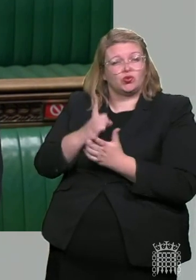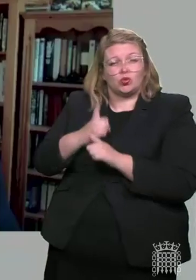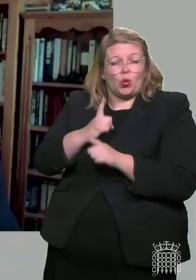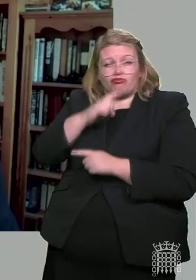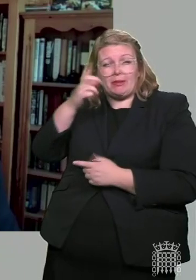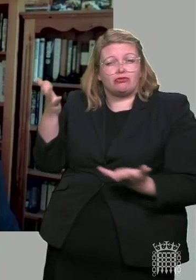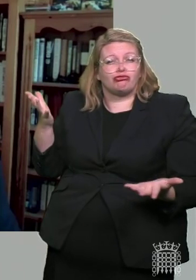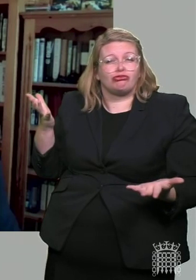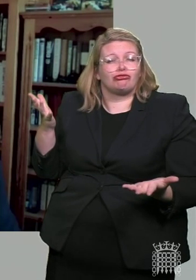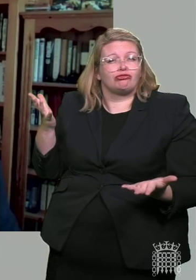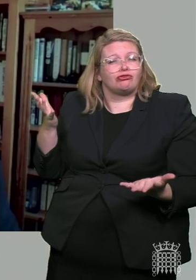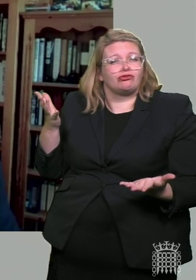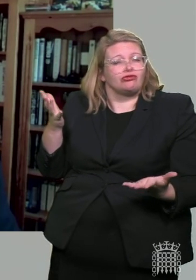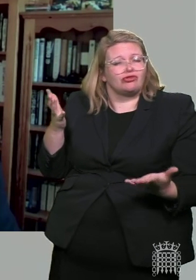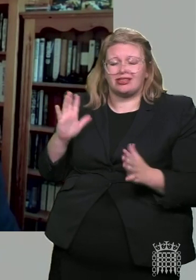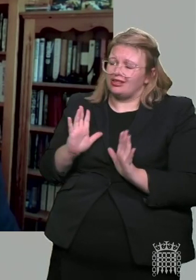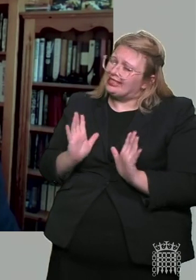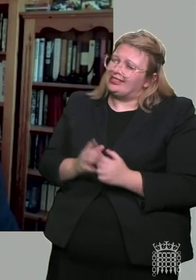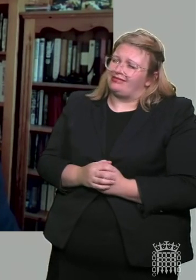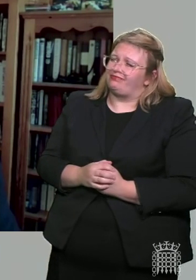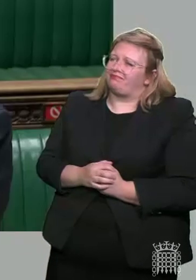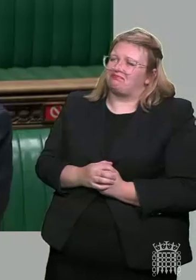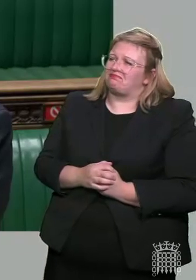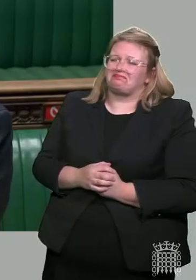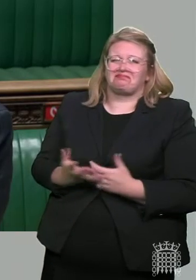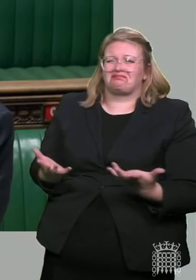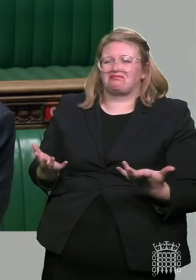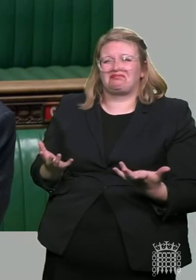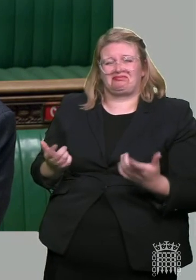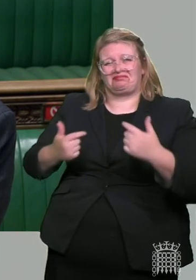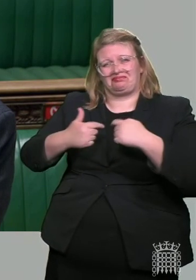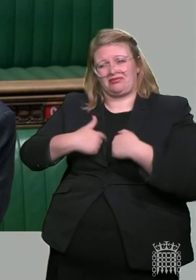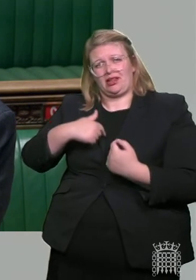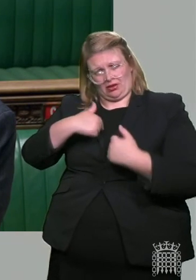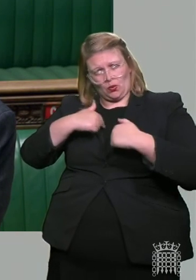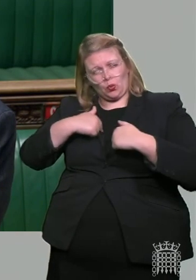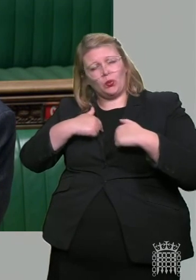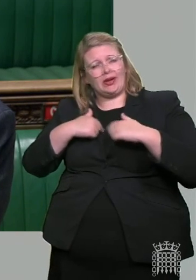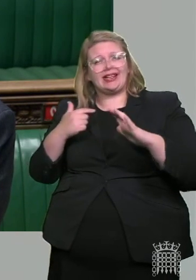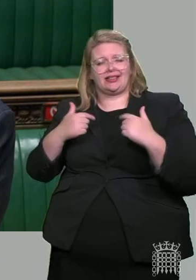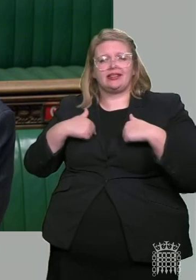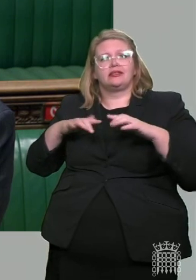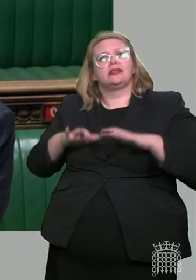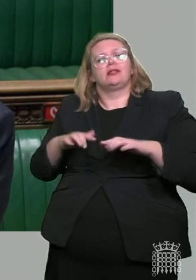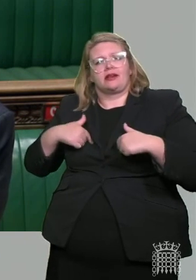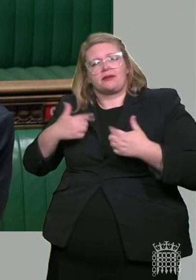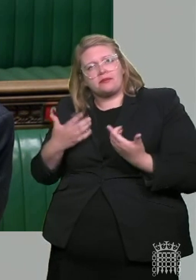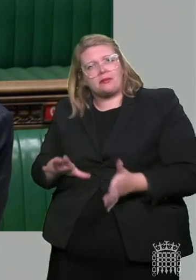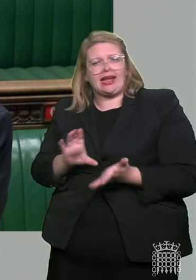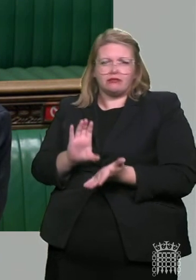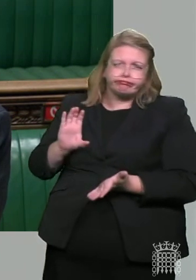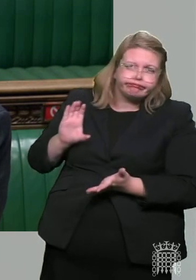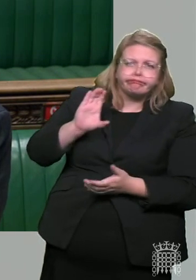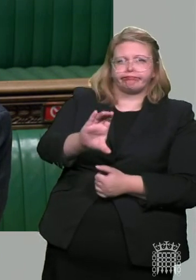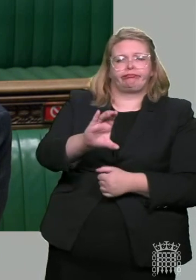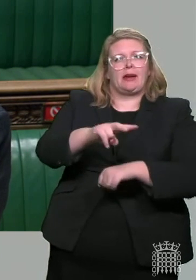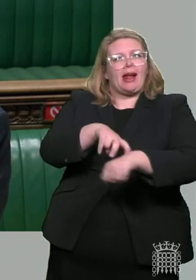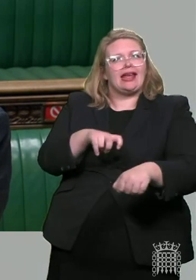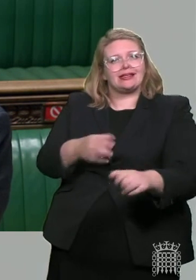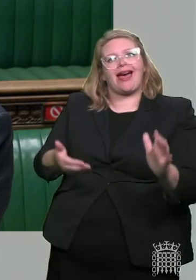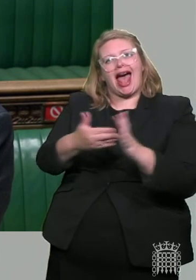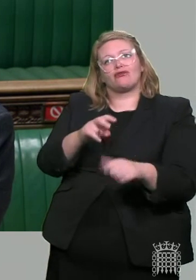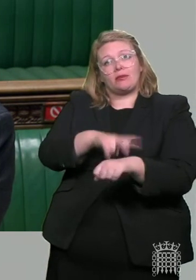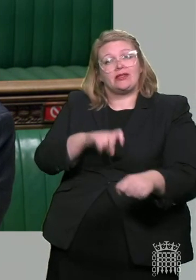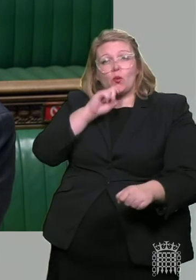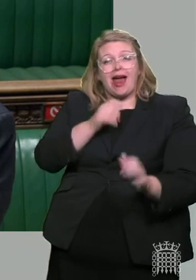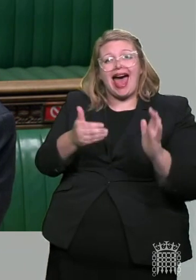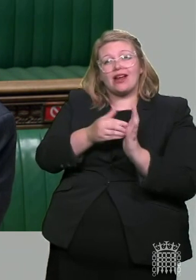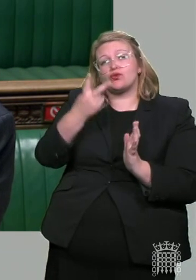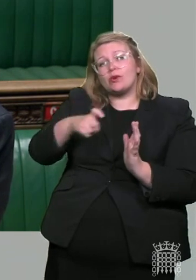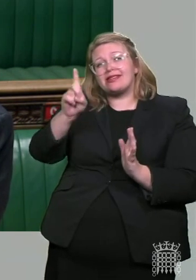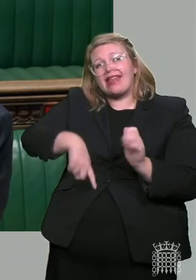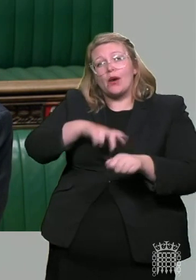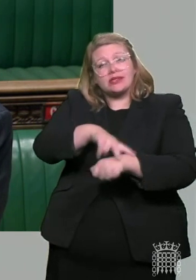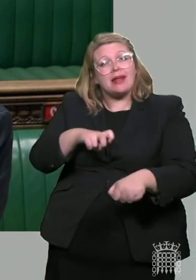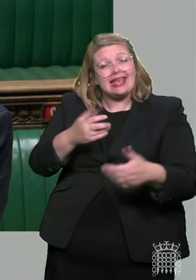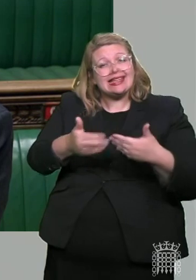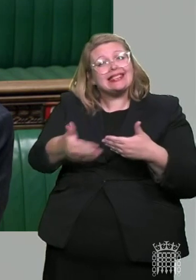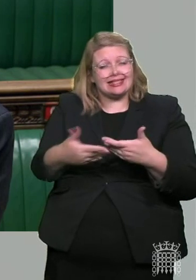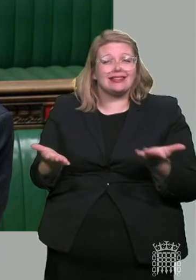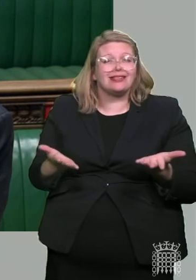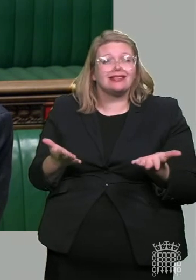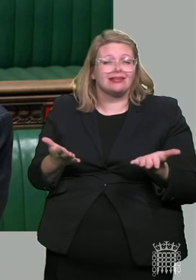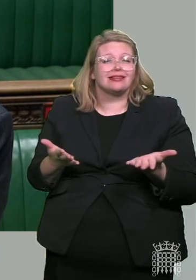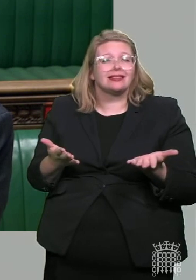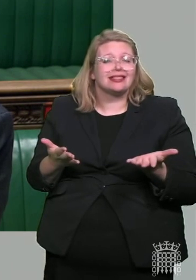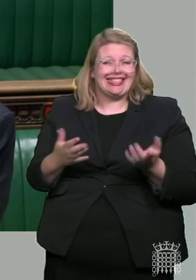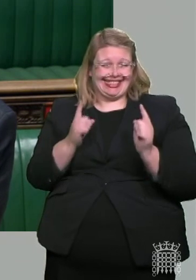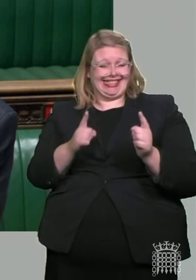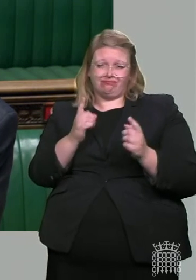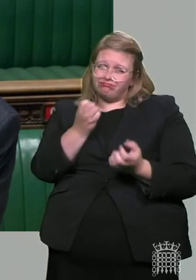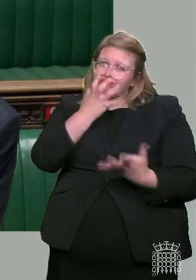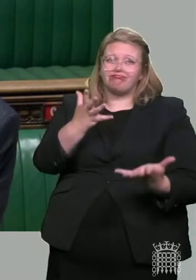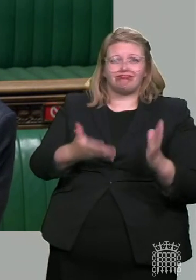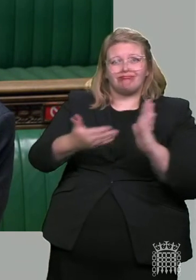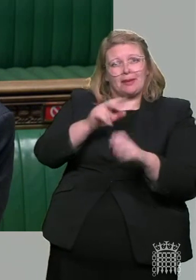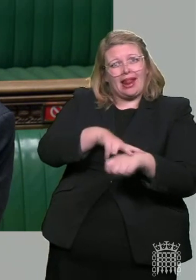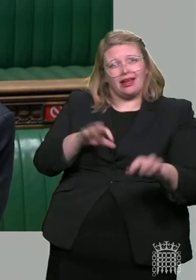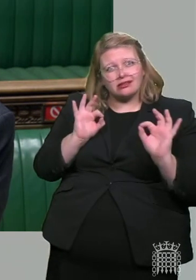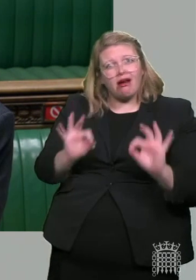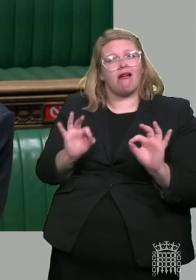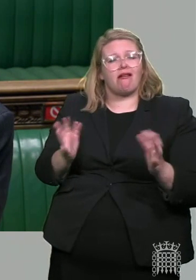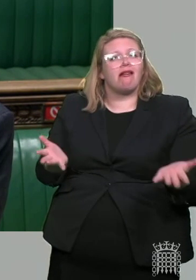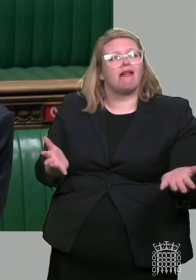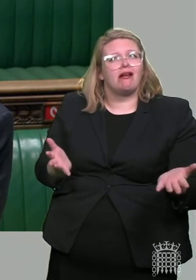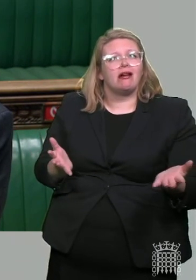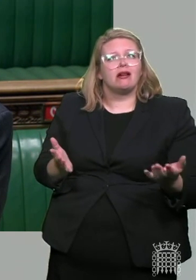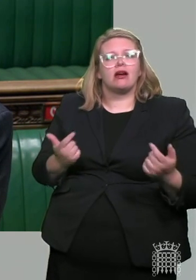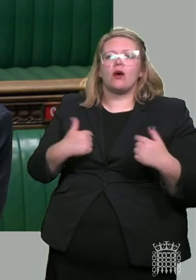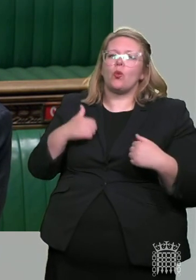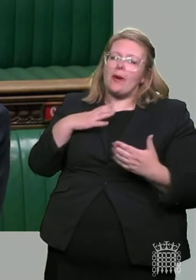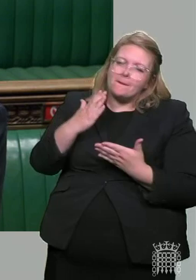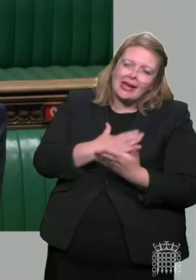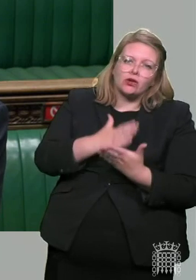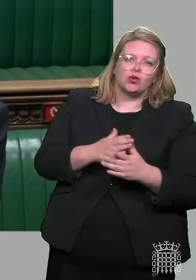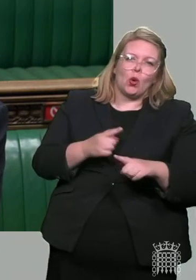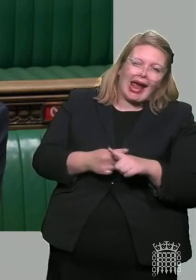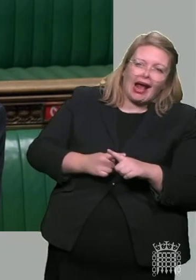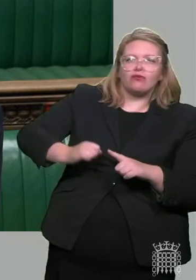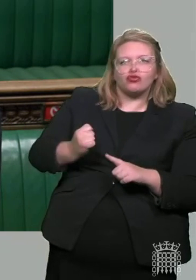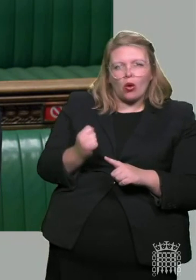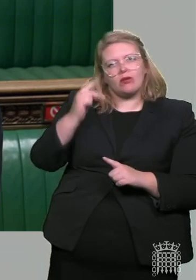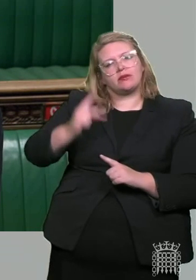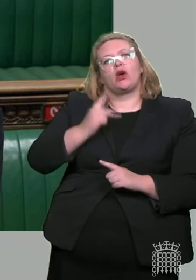The only thing I will say is that it is thanks to our investment in policing that we are going to have 20,000 more officers on the streets of our country, which is fantastic, and we will be making sure that that gets through to Scotland as well.